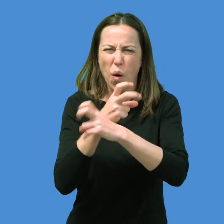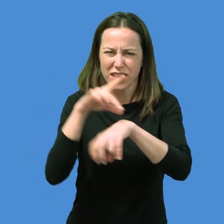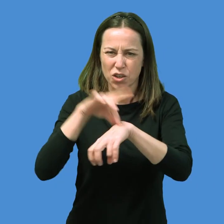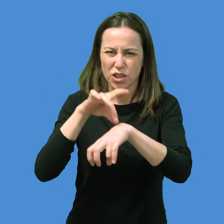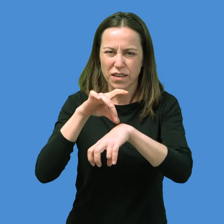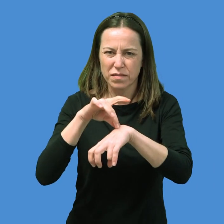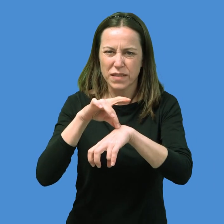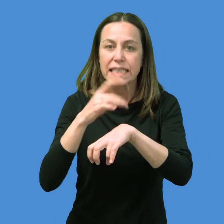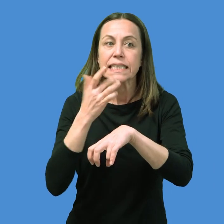enfermo